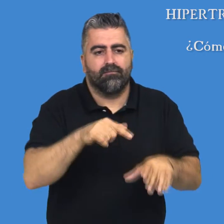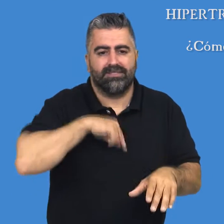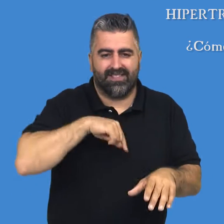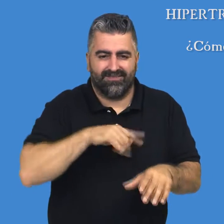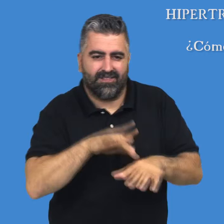sentir